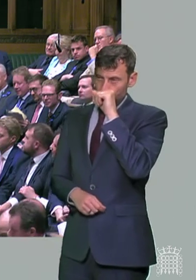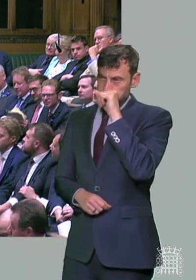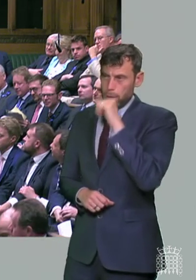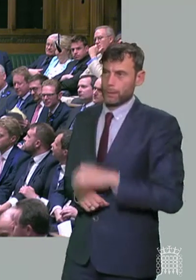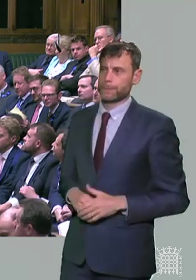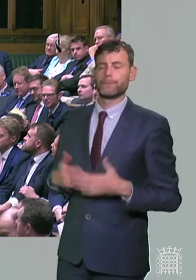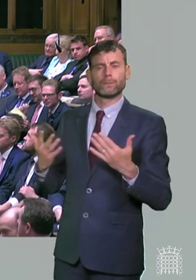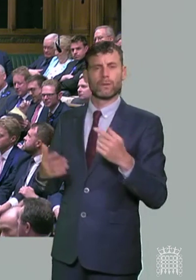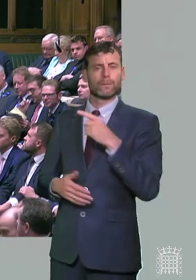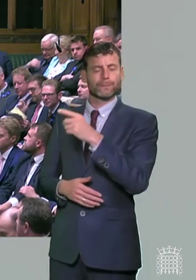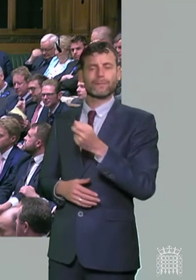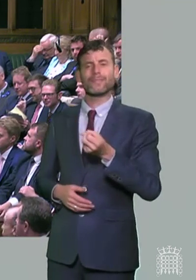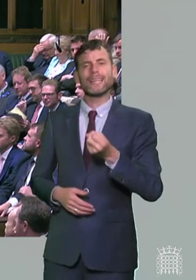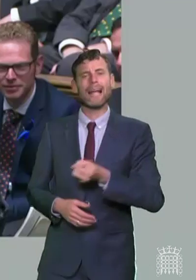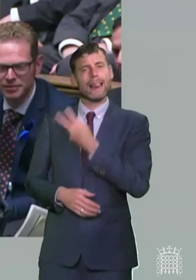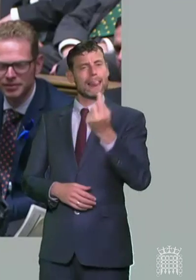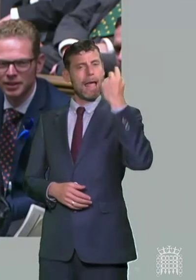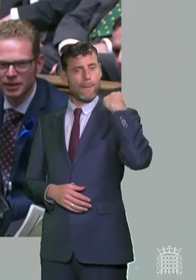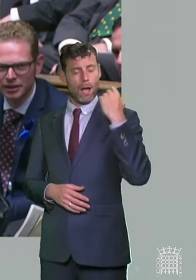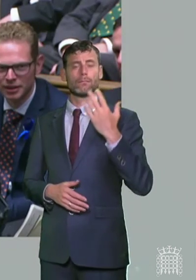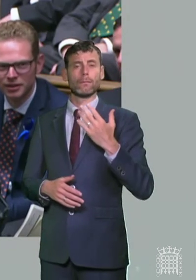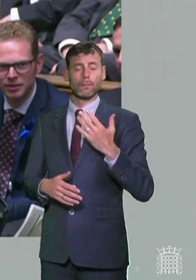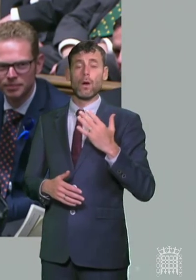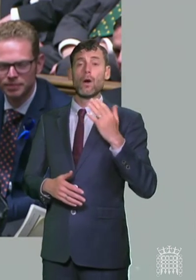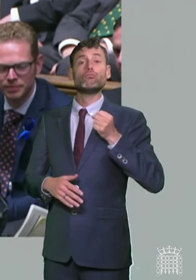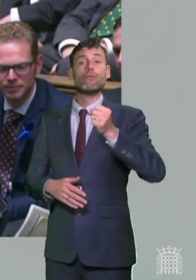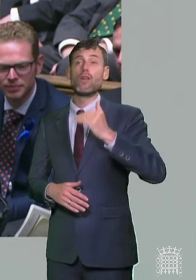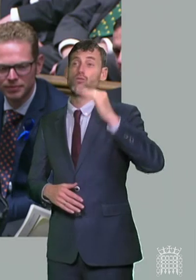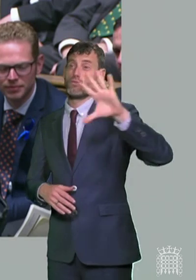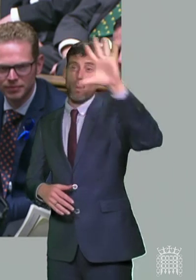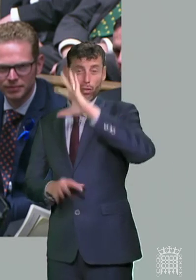We now have new rolling stock, and more and better services.